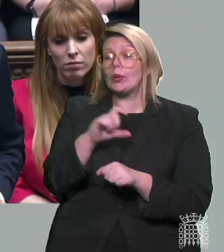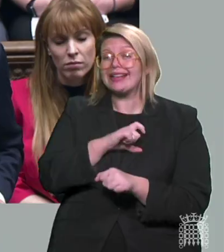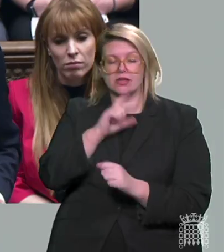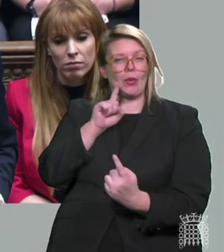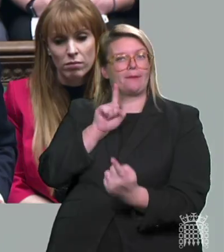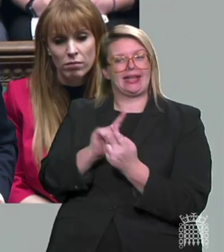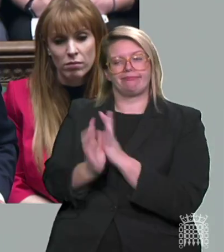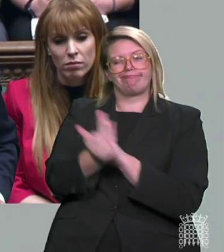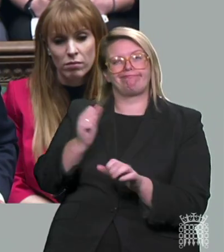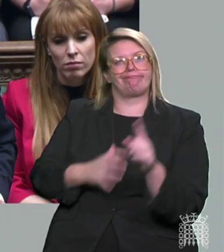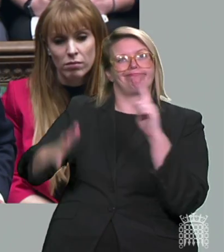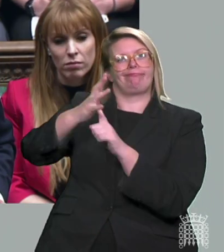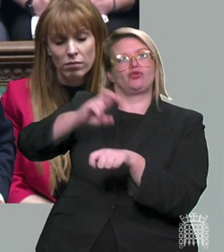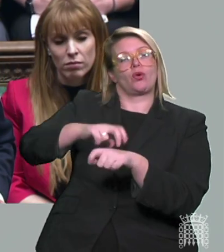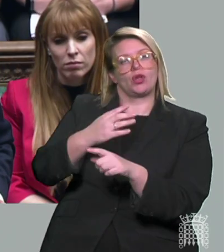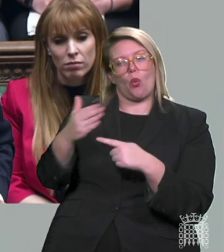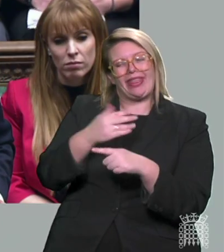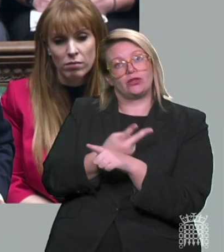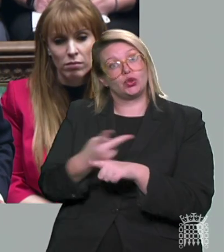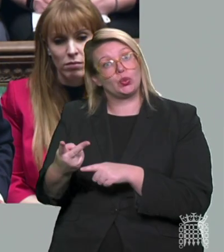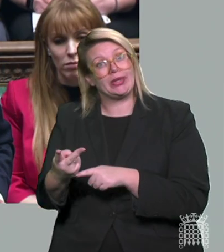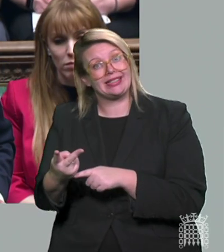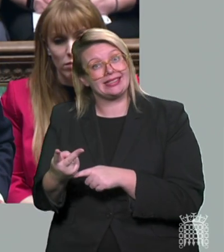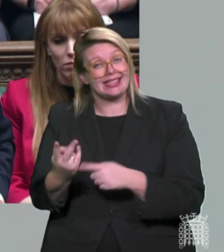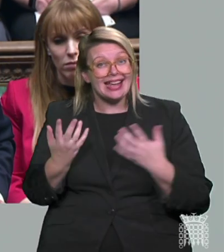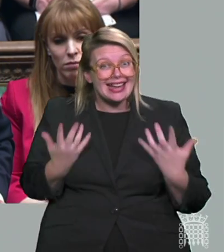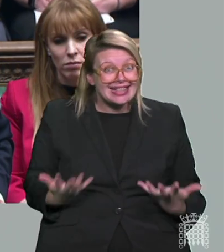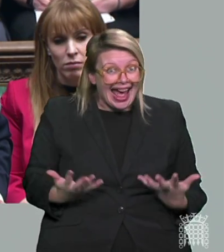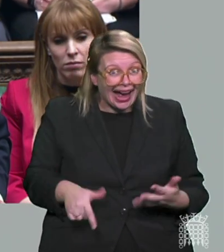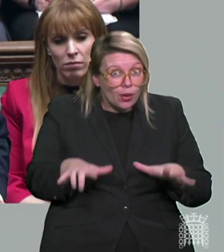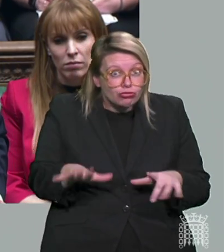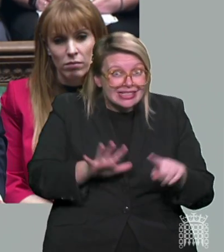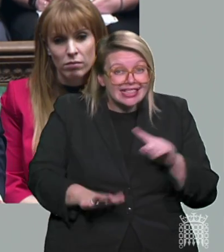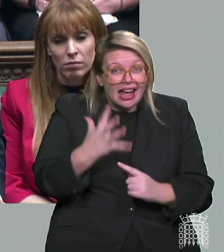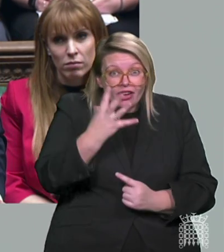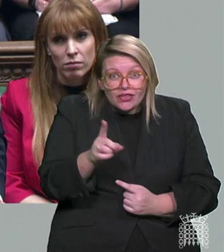Today, 50,000 people are waiting longer than that.